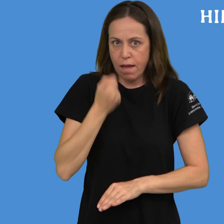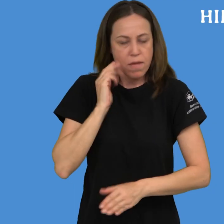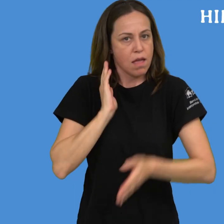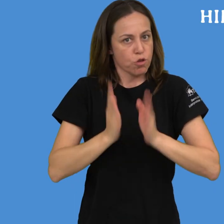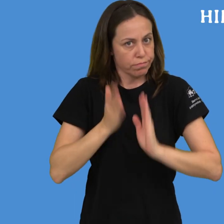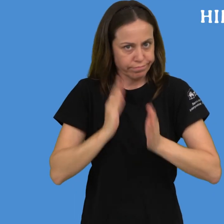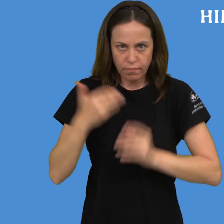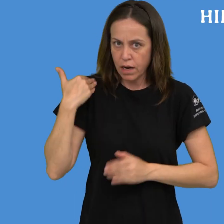terapia